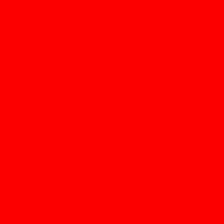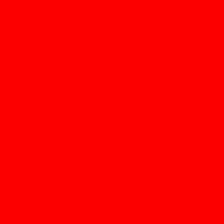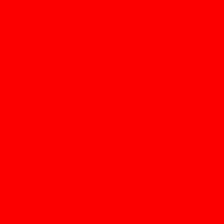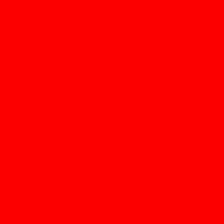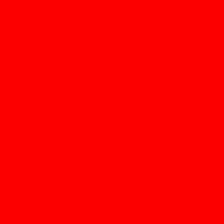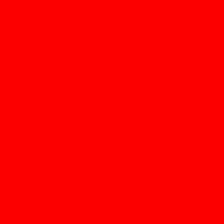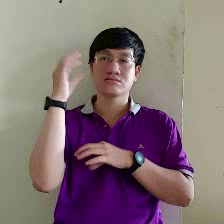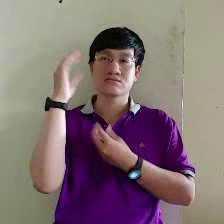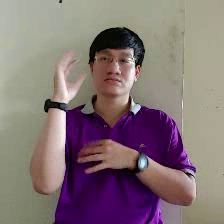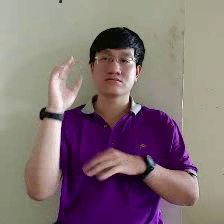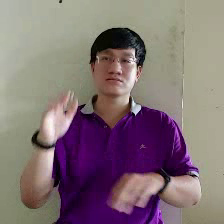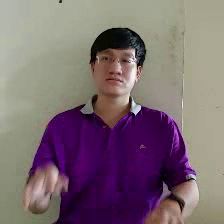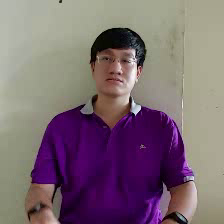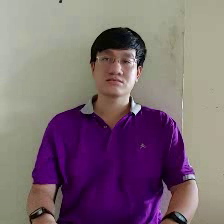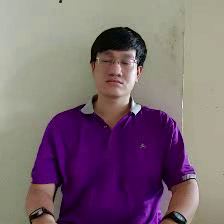Cho